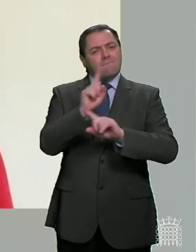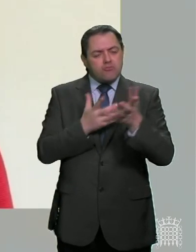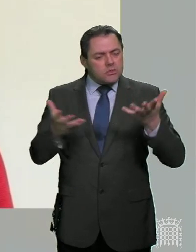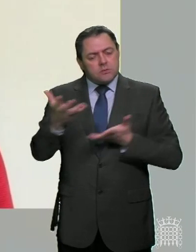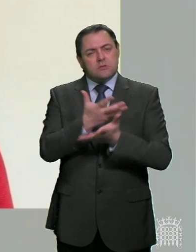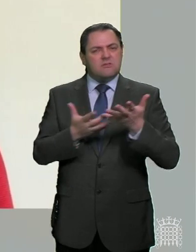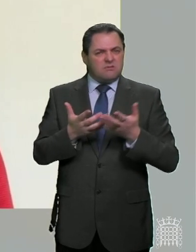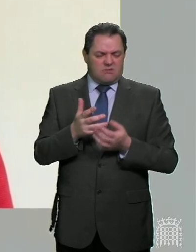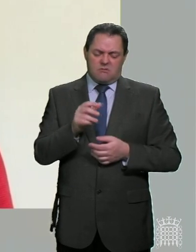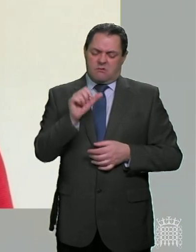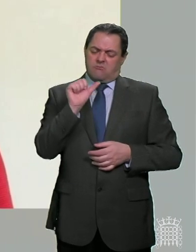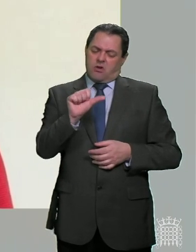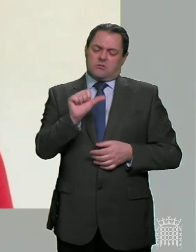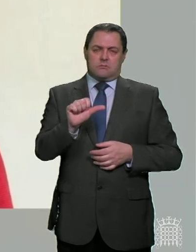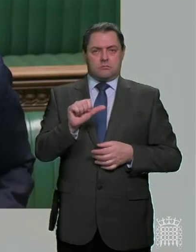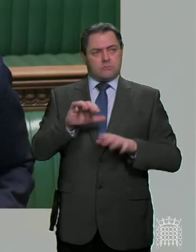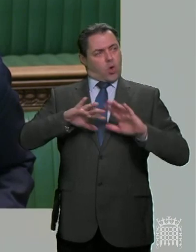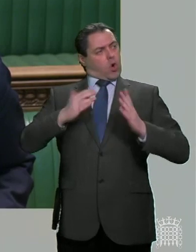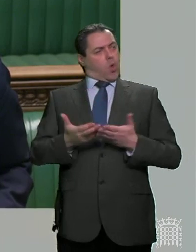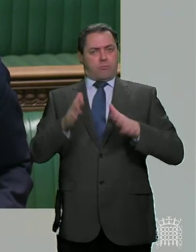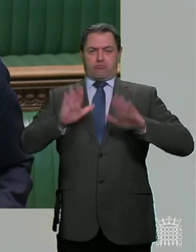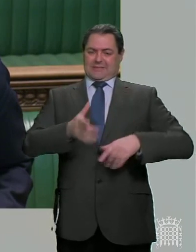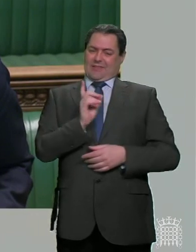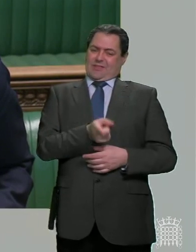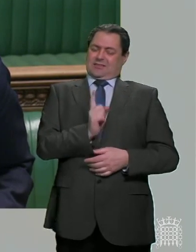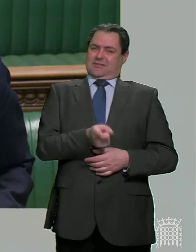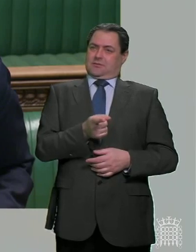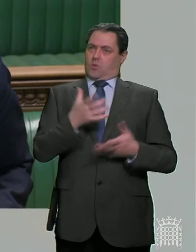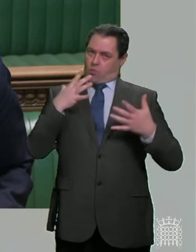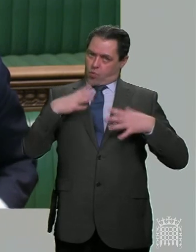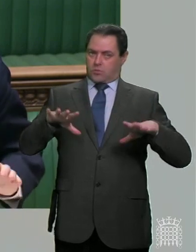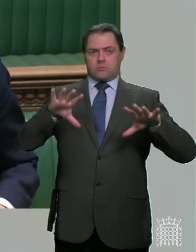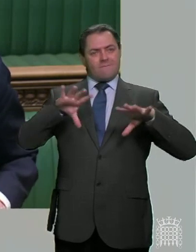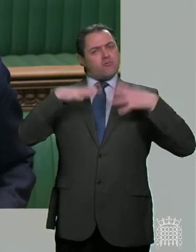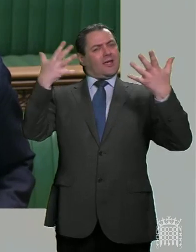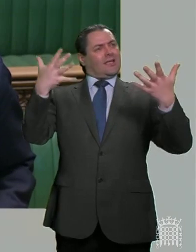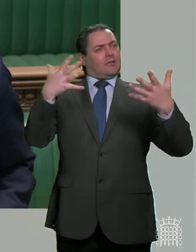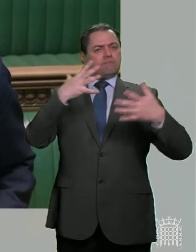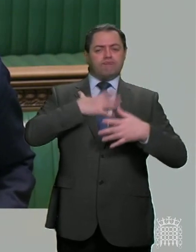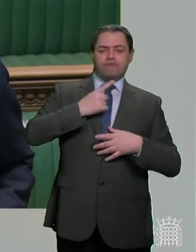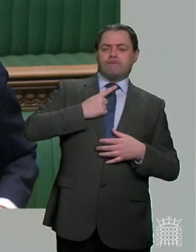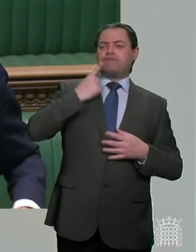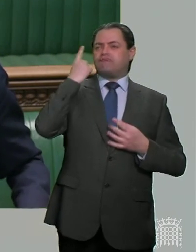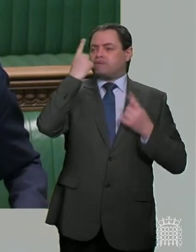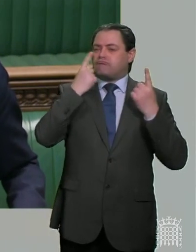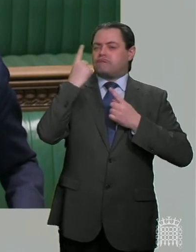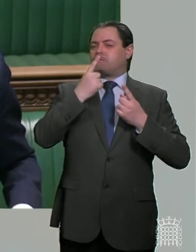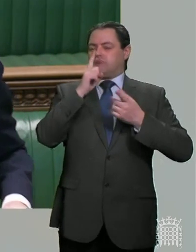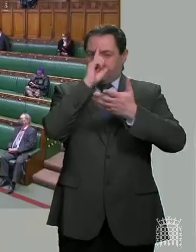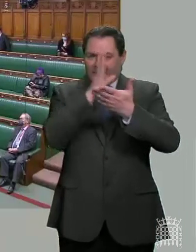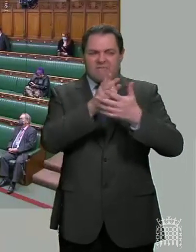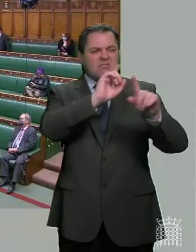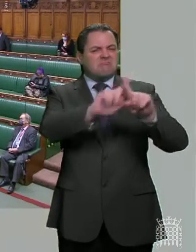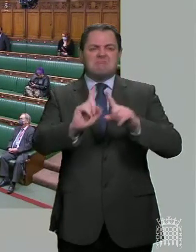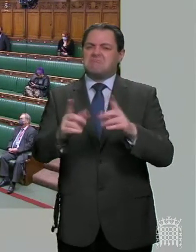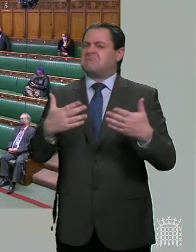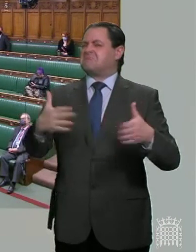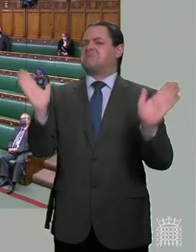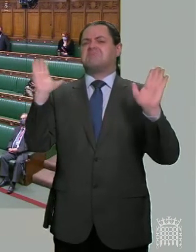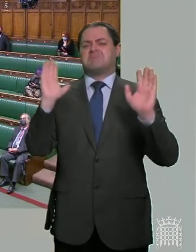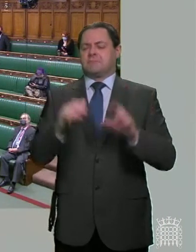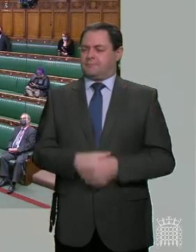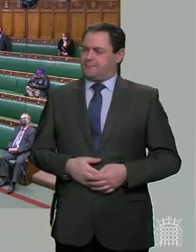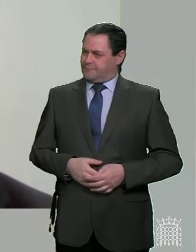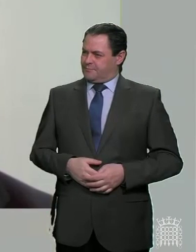That is exactly what global Britain is all about: promoting freedom of expression, and freedom of belief and religion.